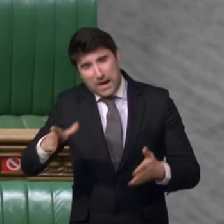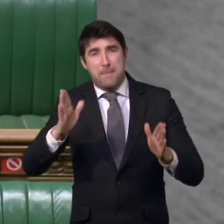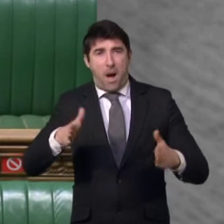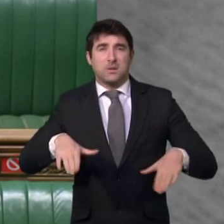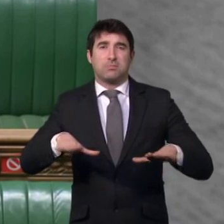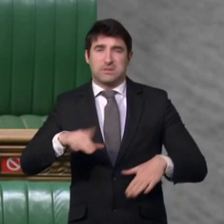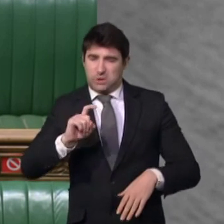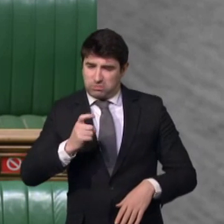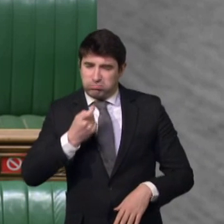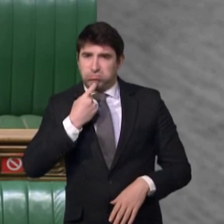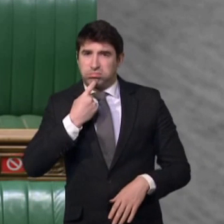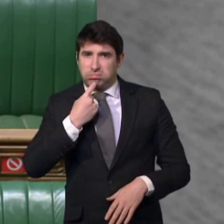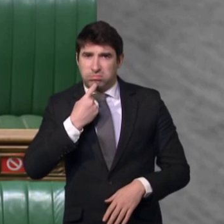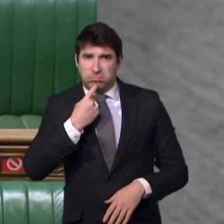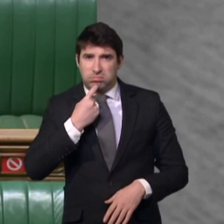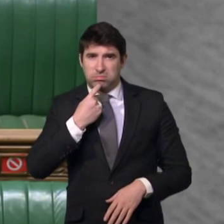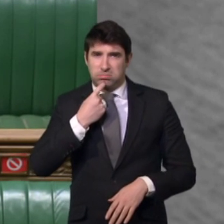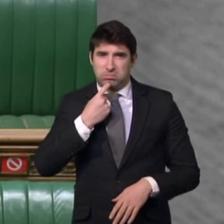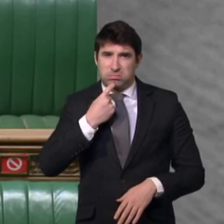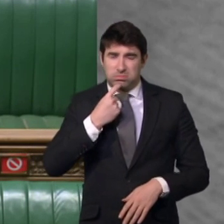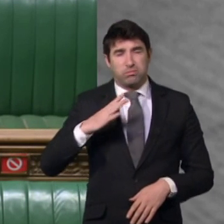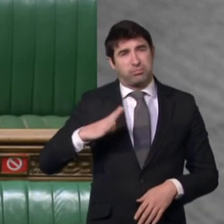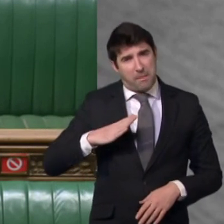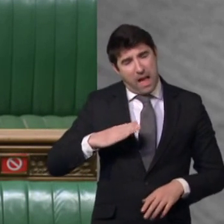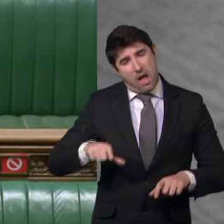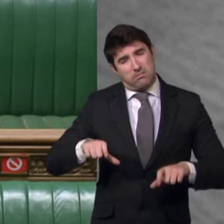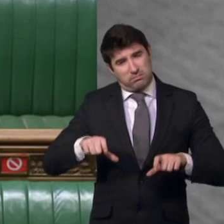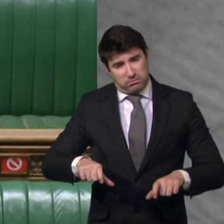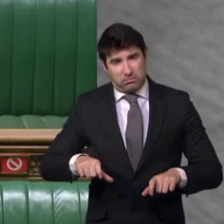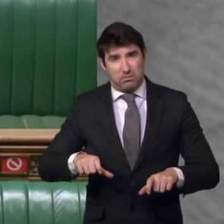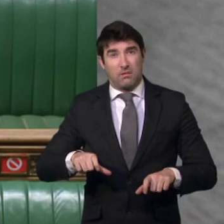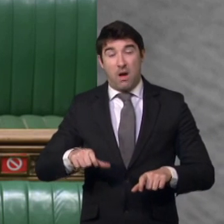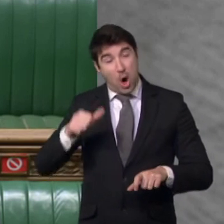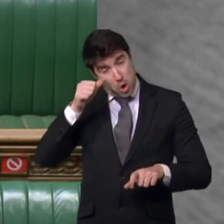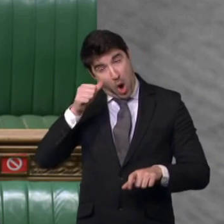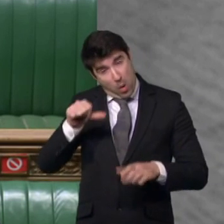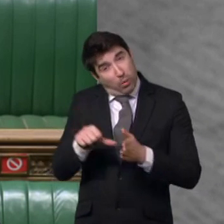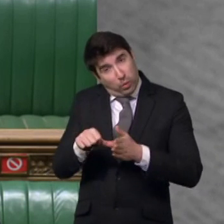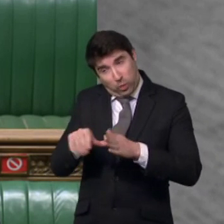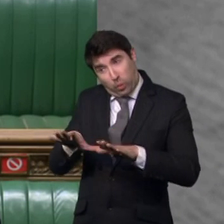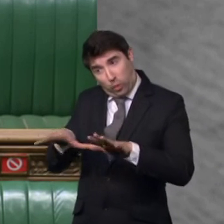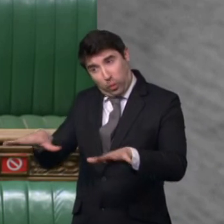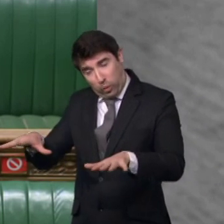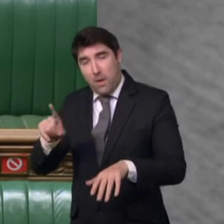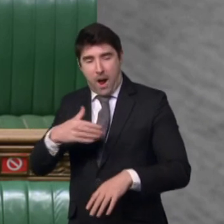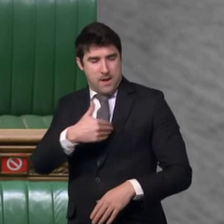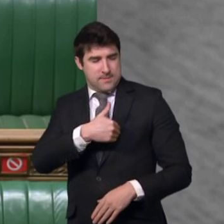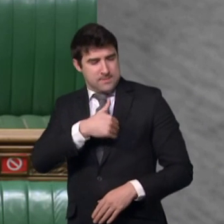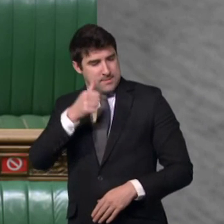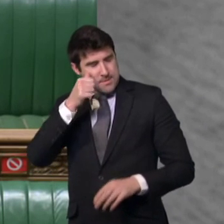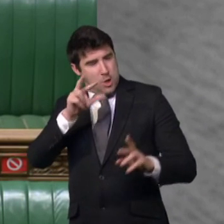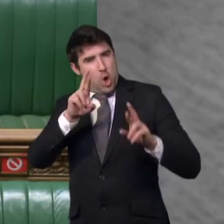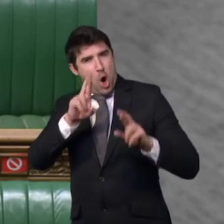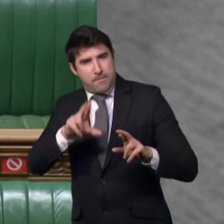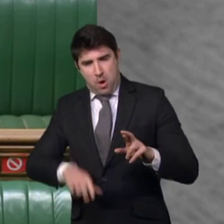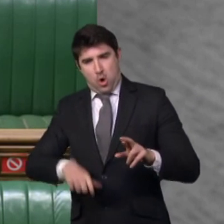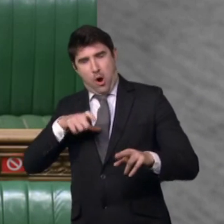We end 2020 still with great challenges but also with great hope and confidence that in 2021, we have a brighter future ahead.